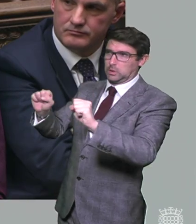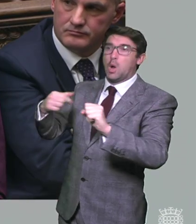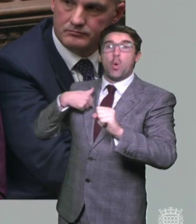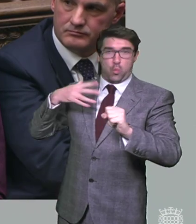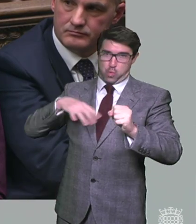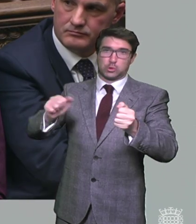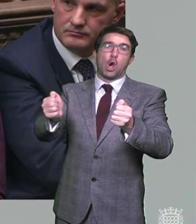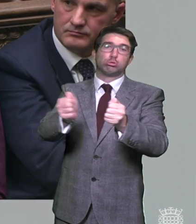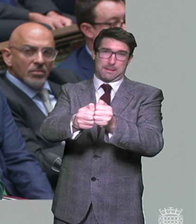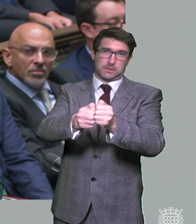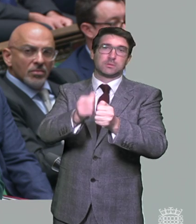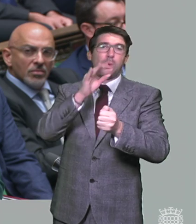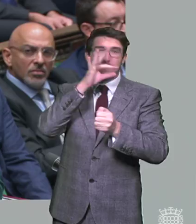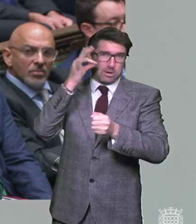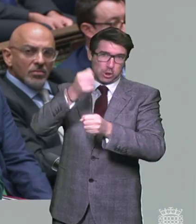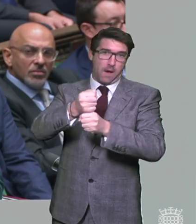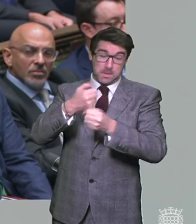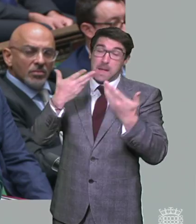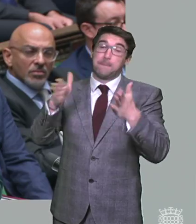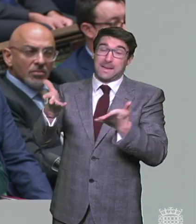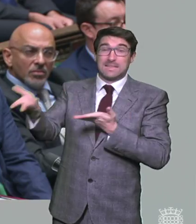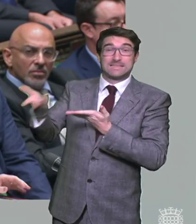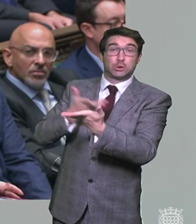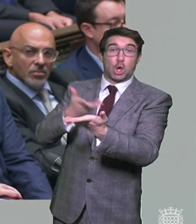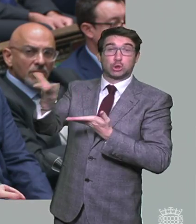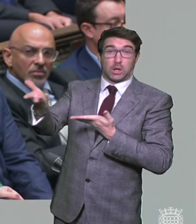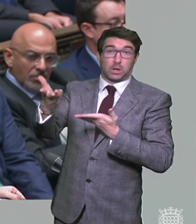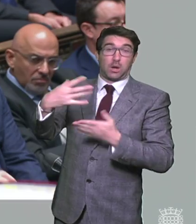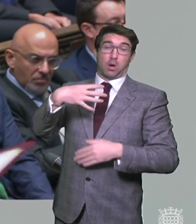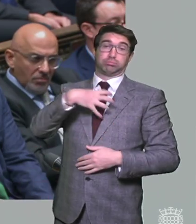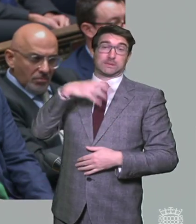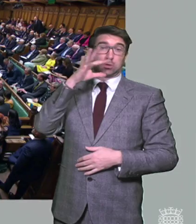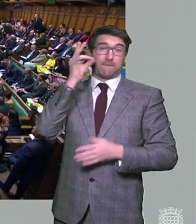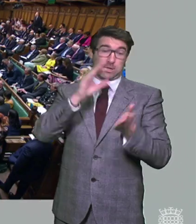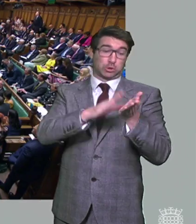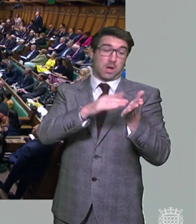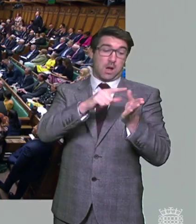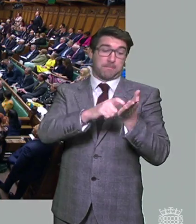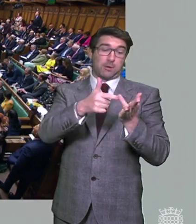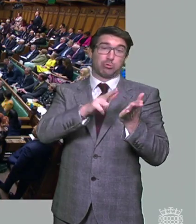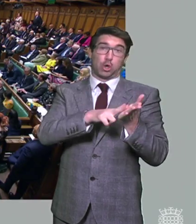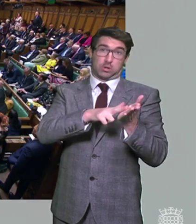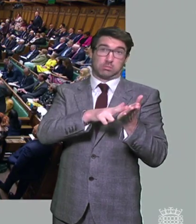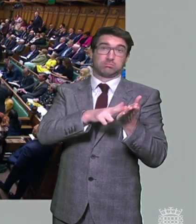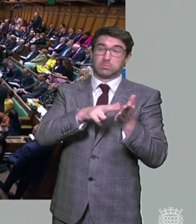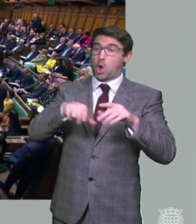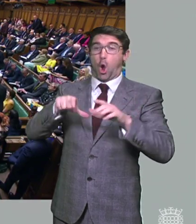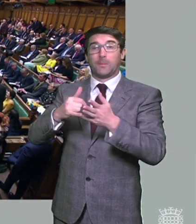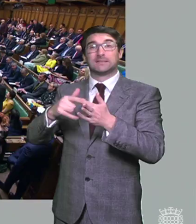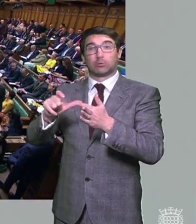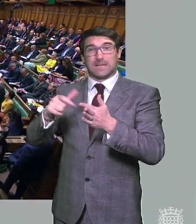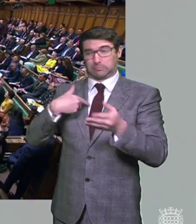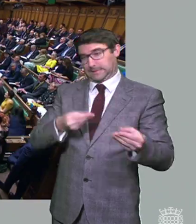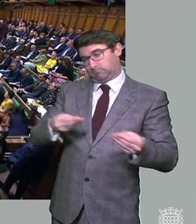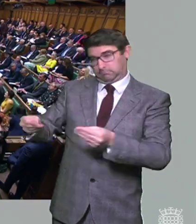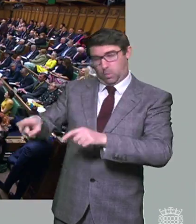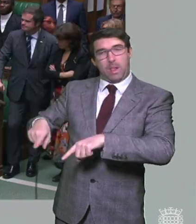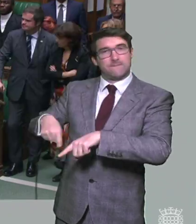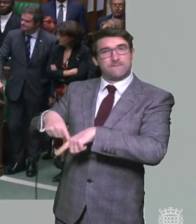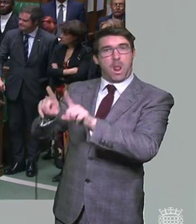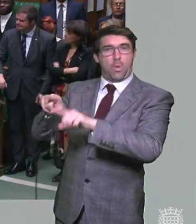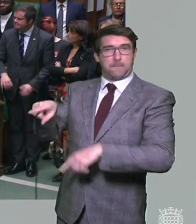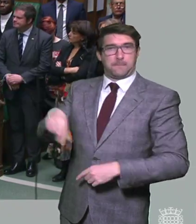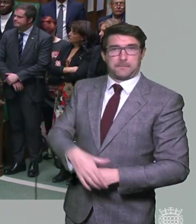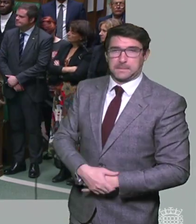I did discuss it with President Macron last week, and the Home Secretary is following up.